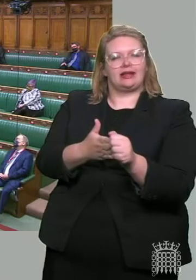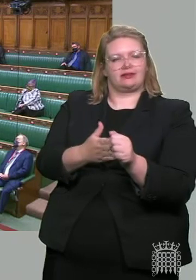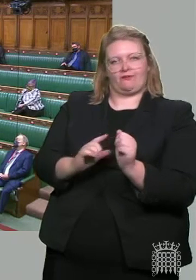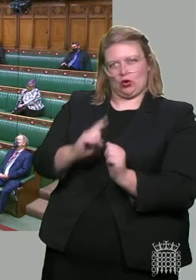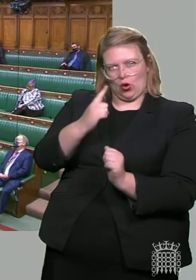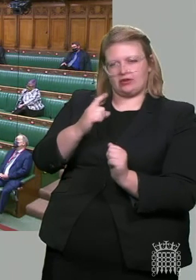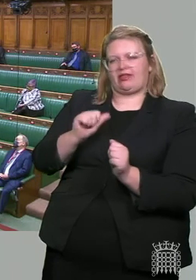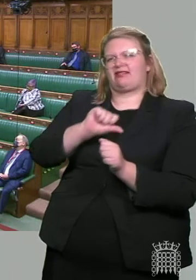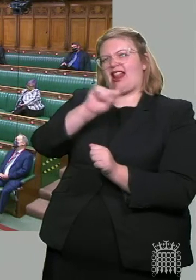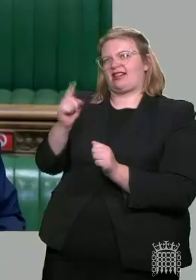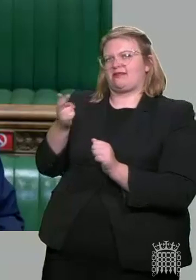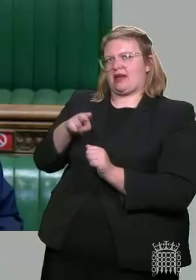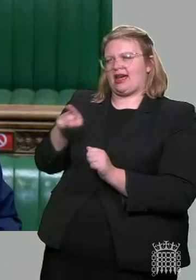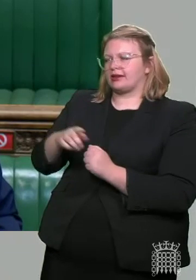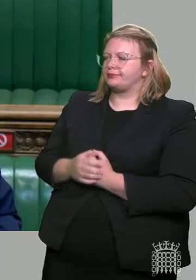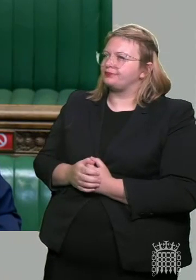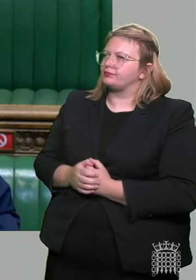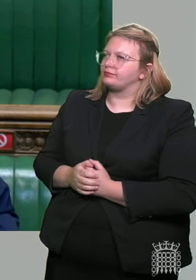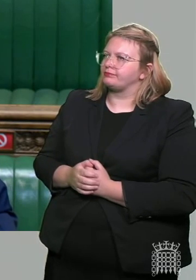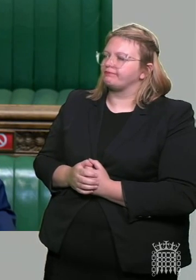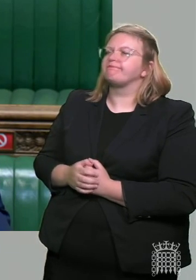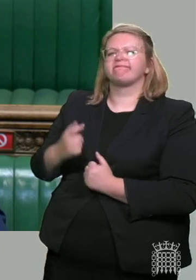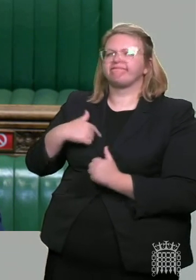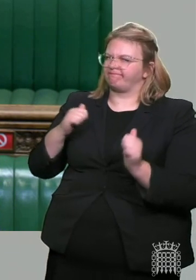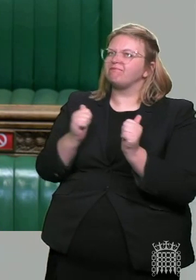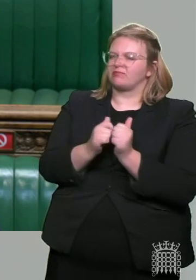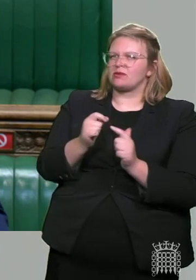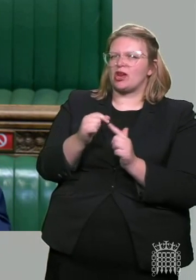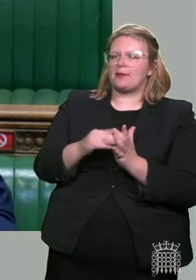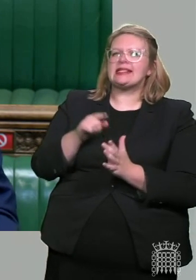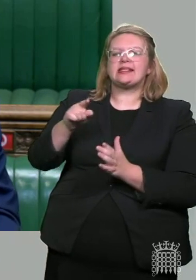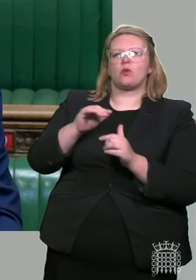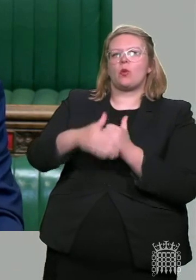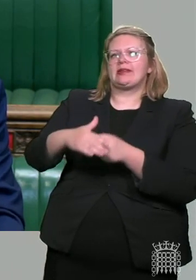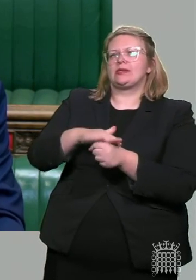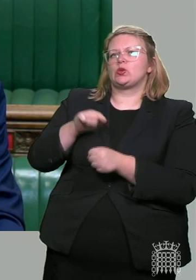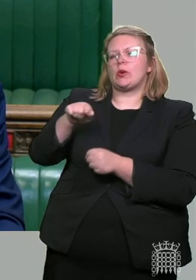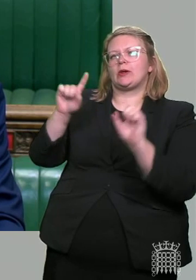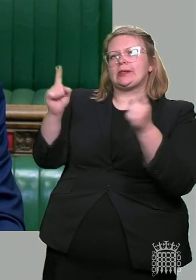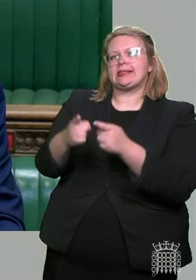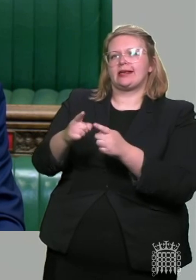I join the Prime Minister in his remarks about the humanitarian disaster we are witnessing in India.